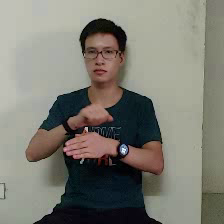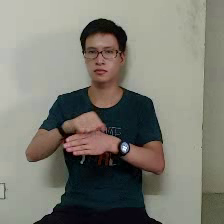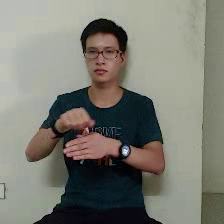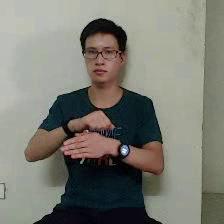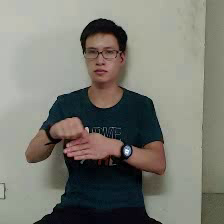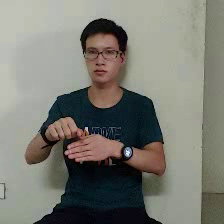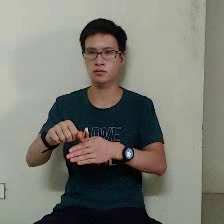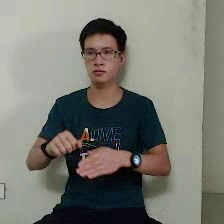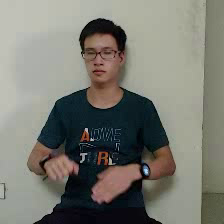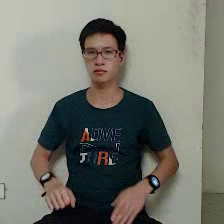Tập luyện